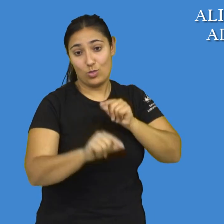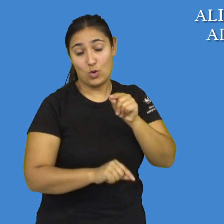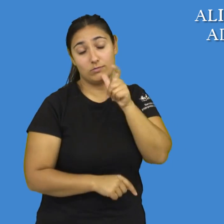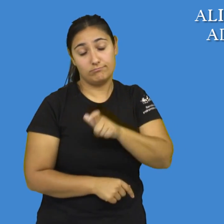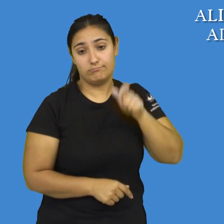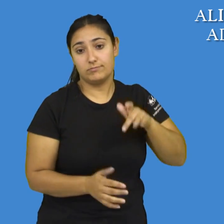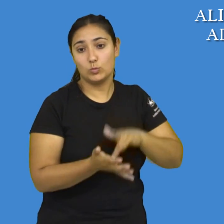persona